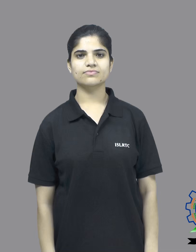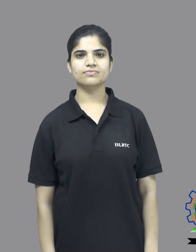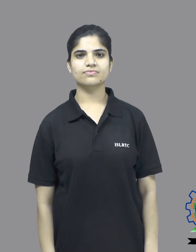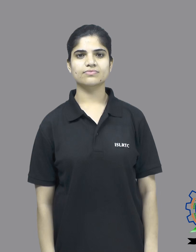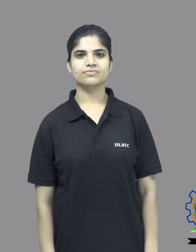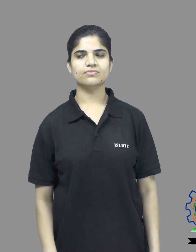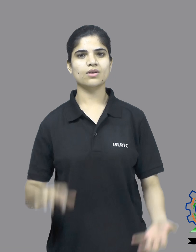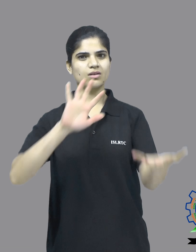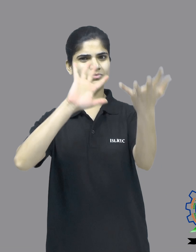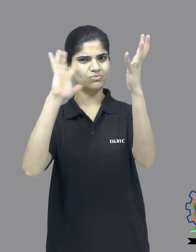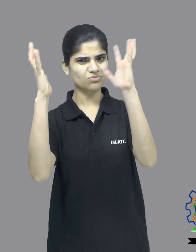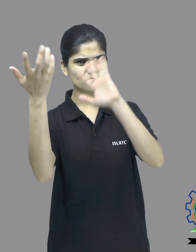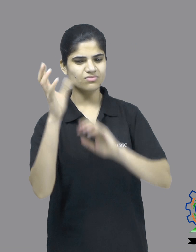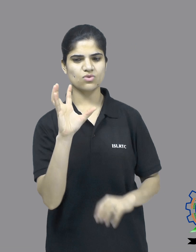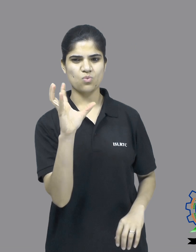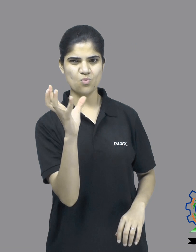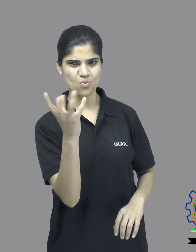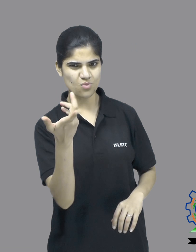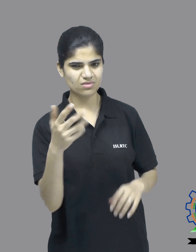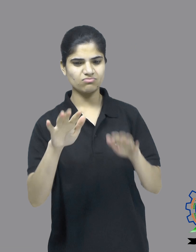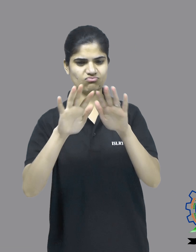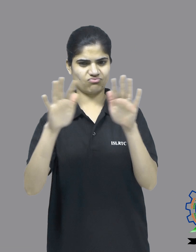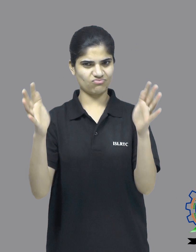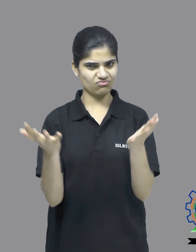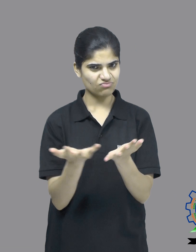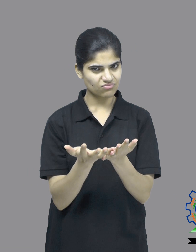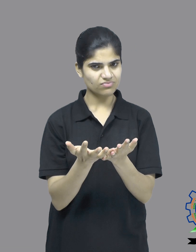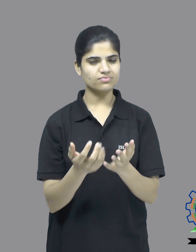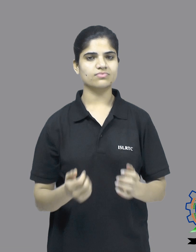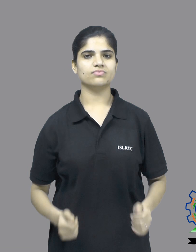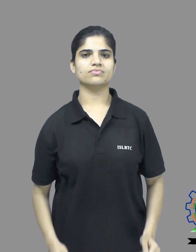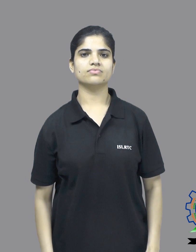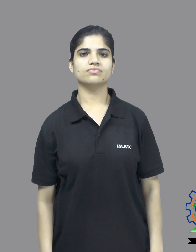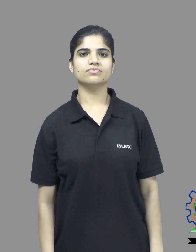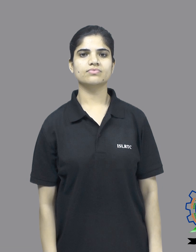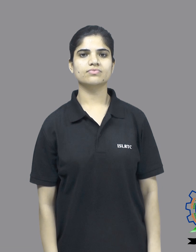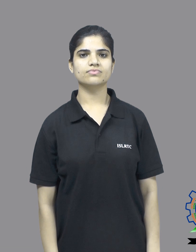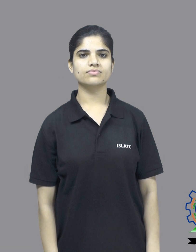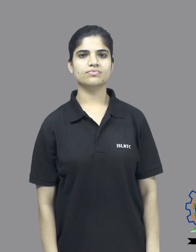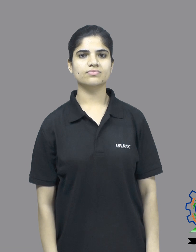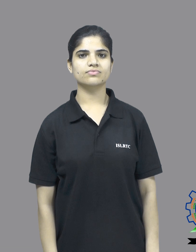Sphere